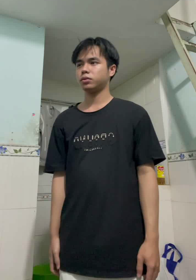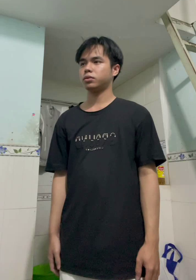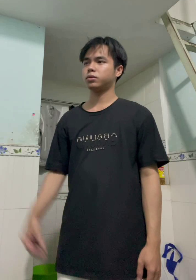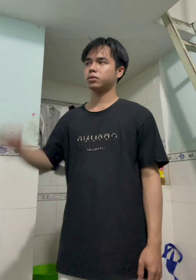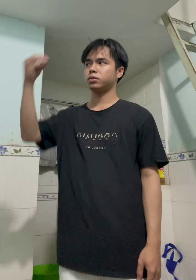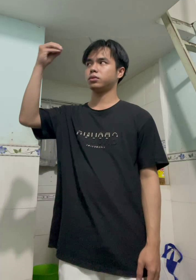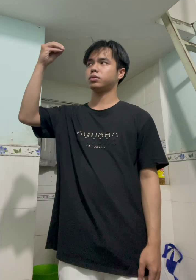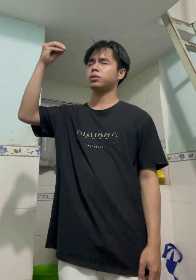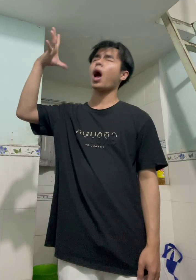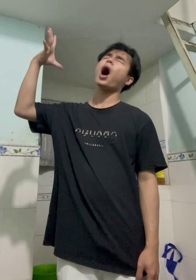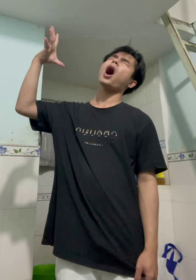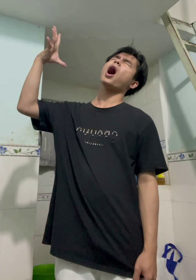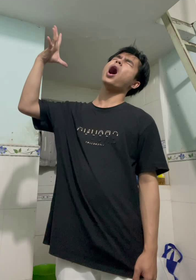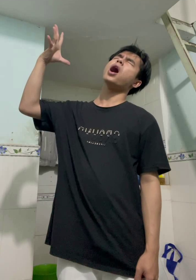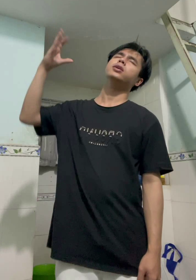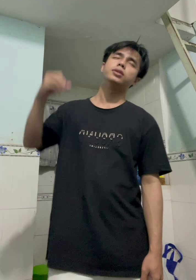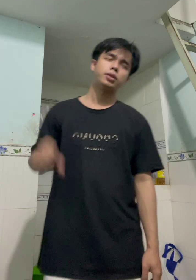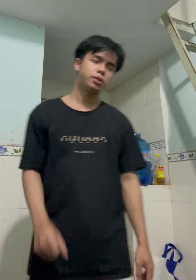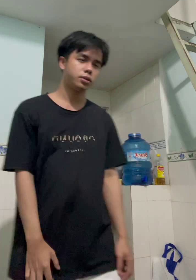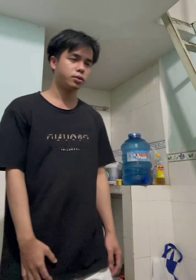troi nang